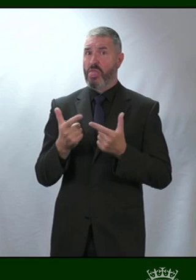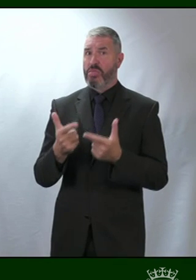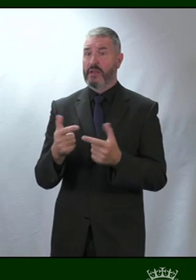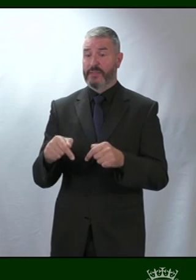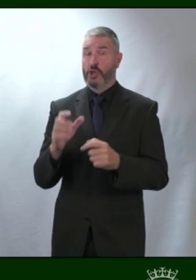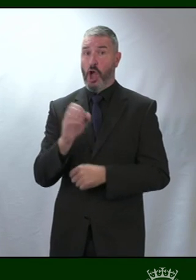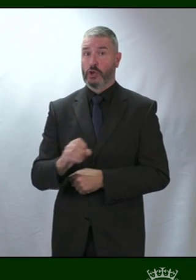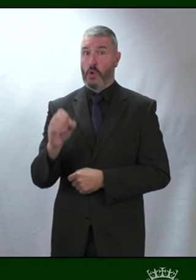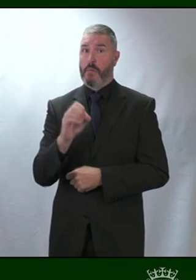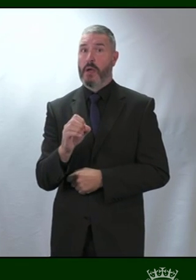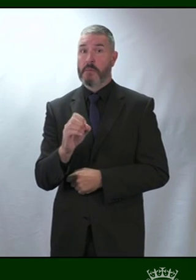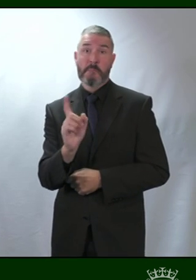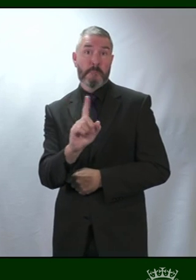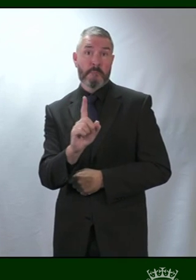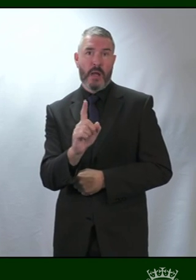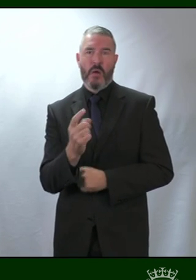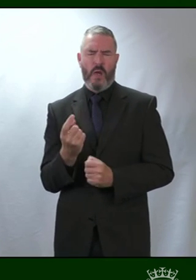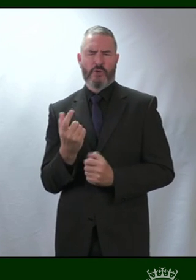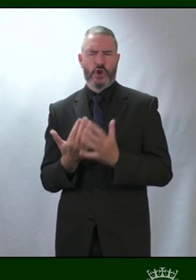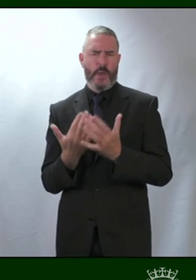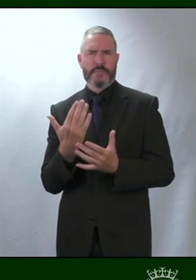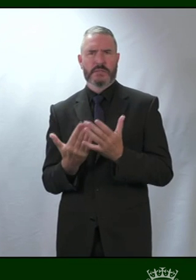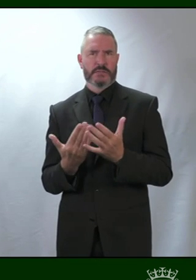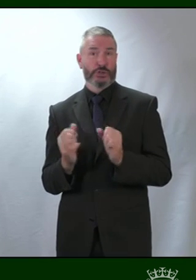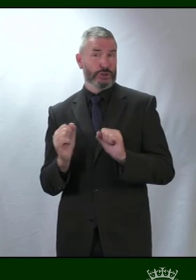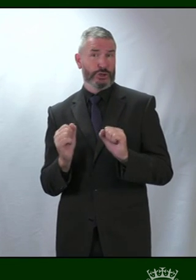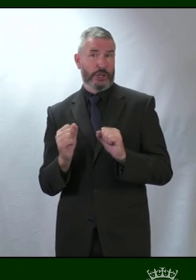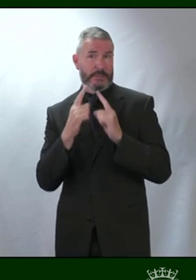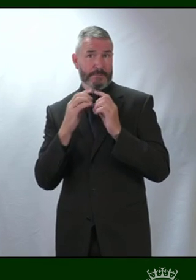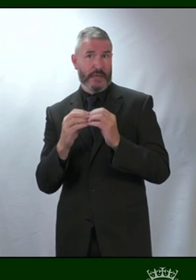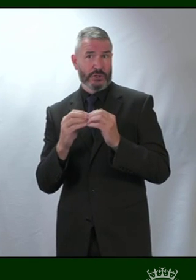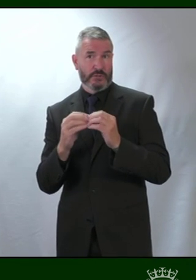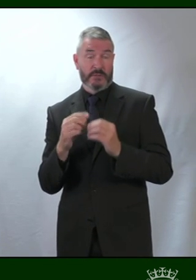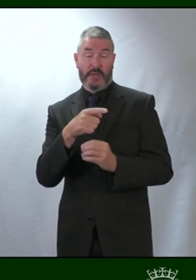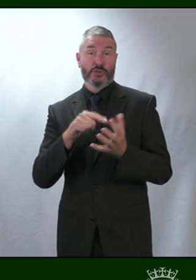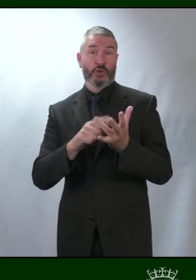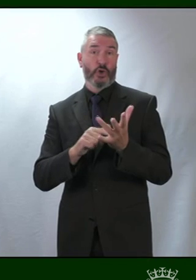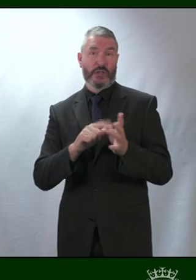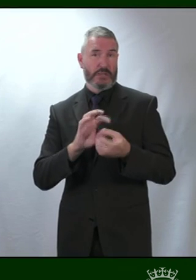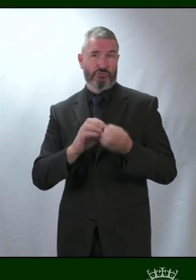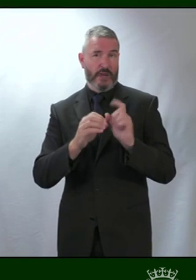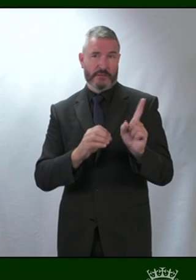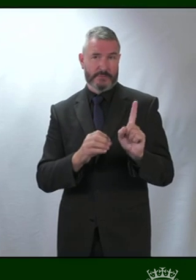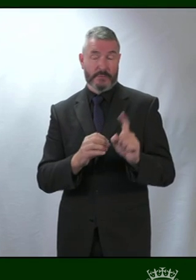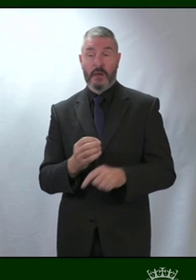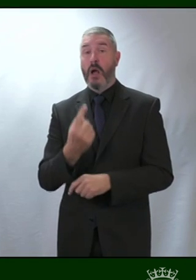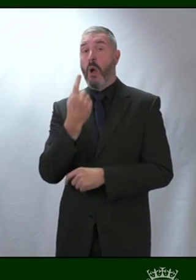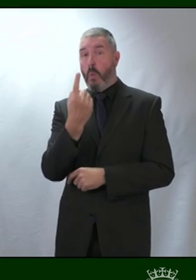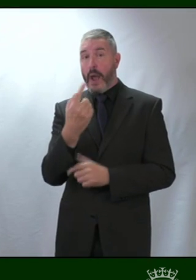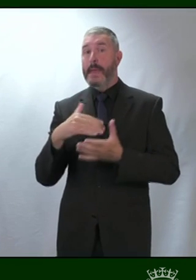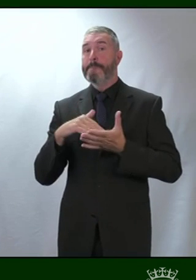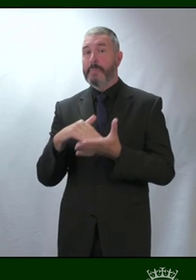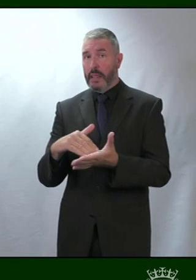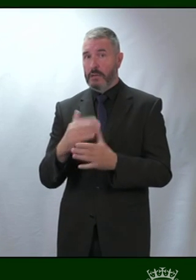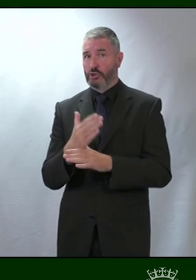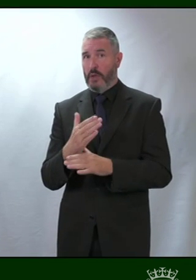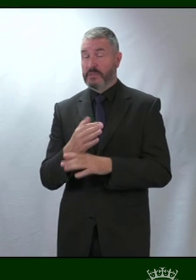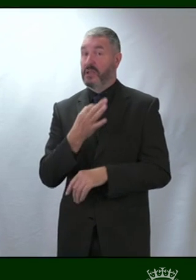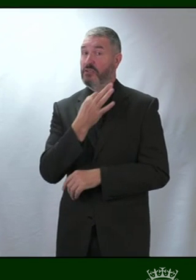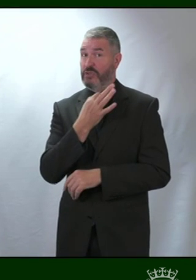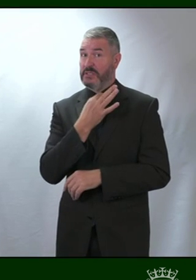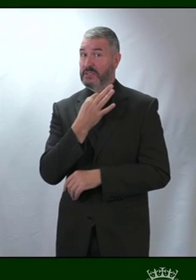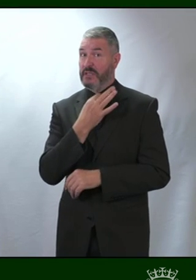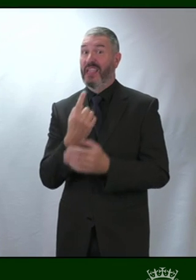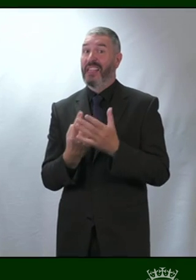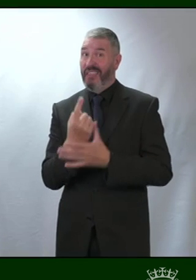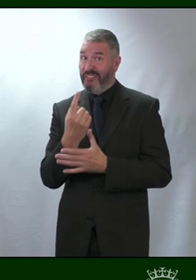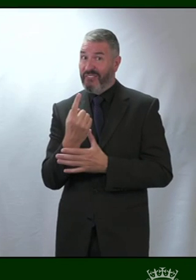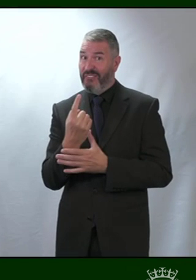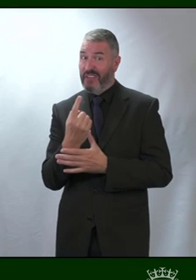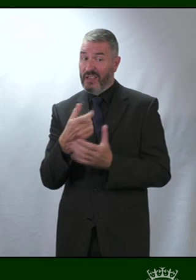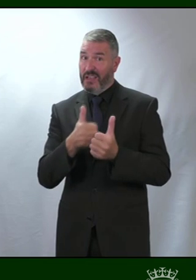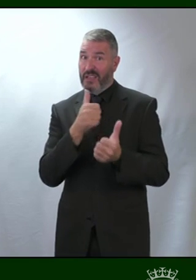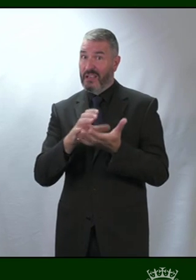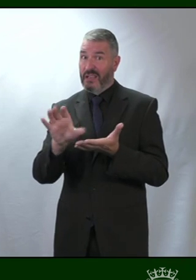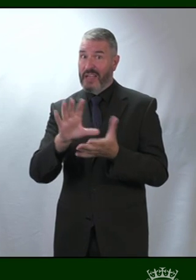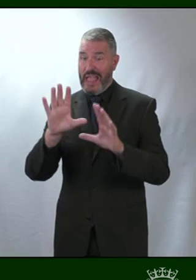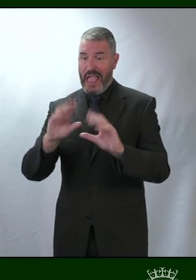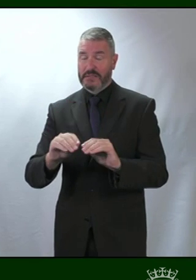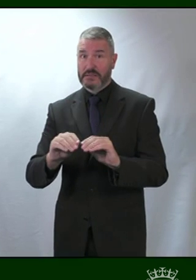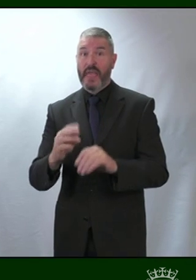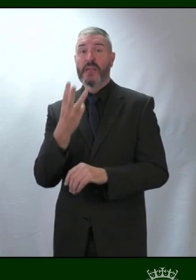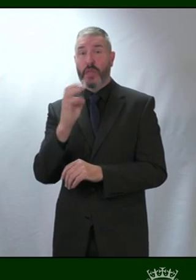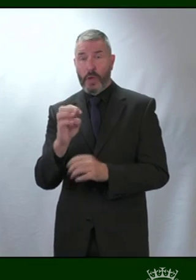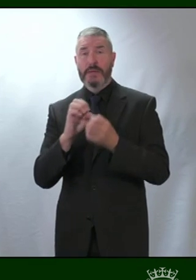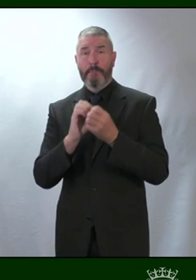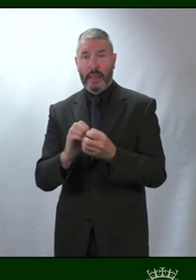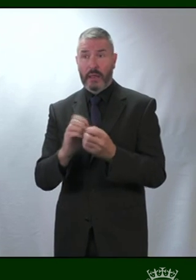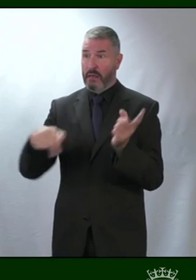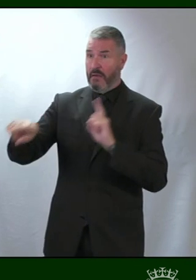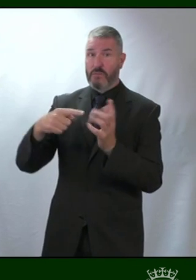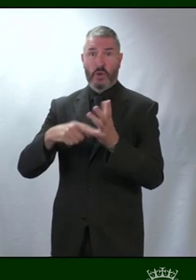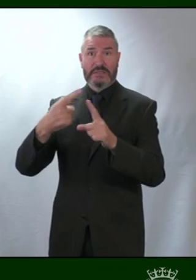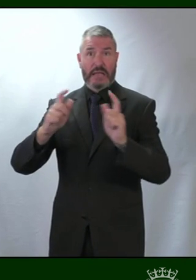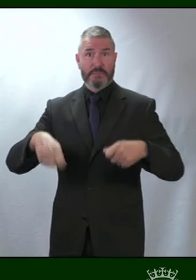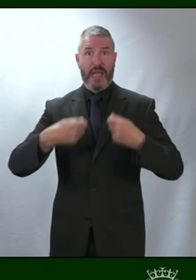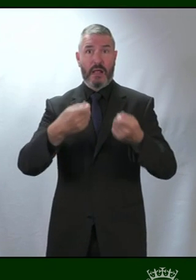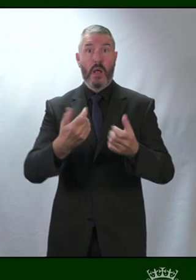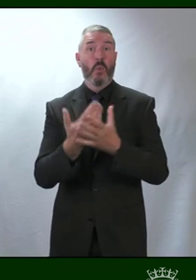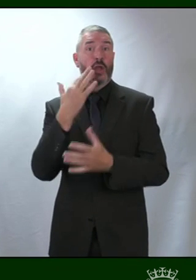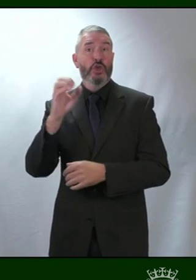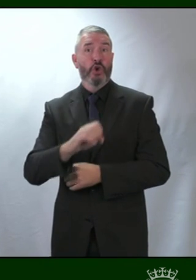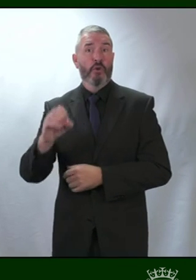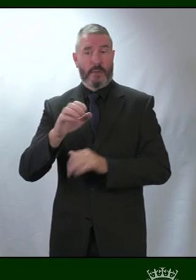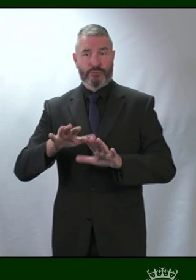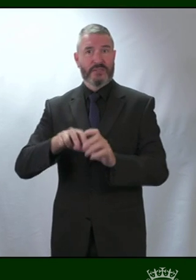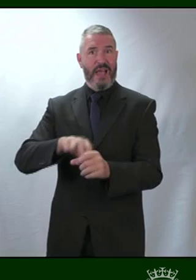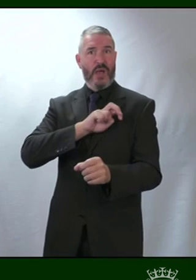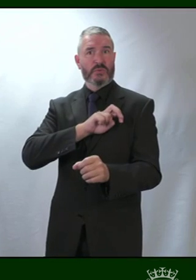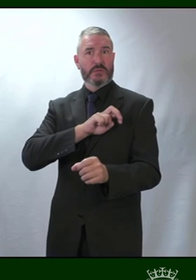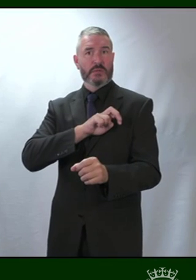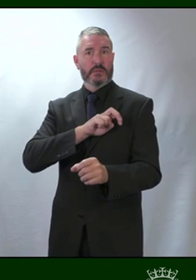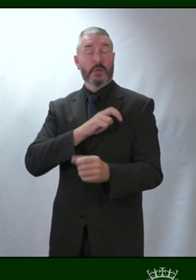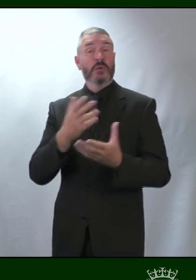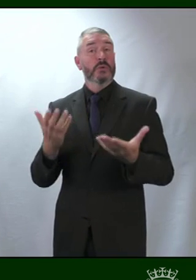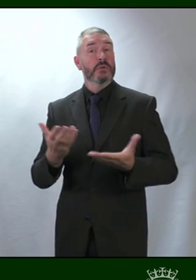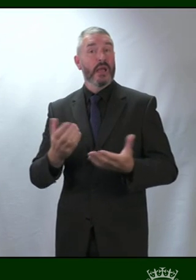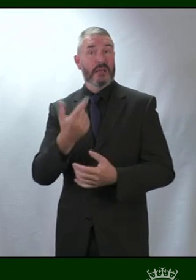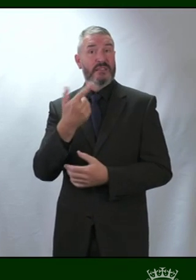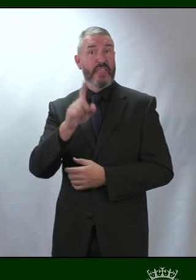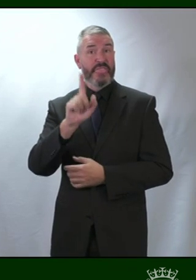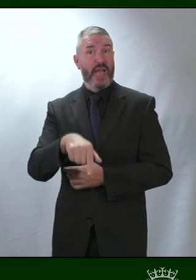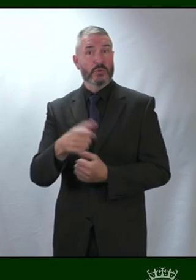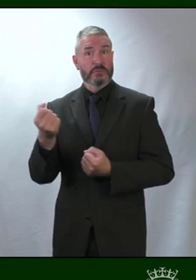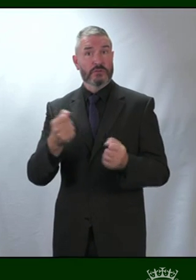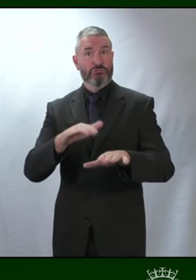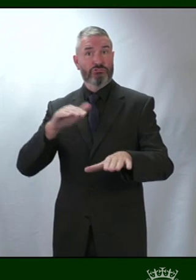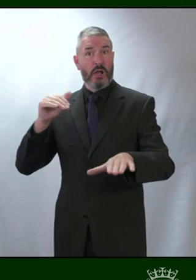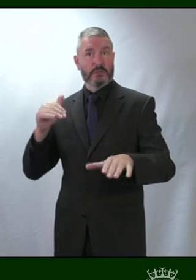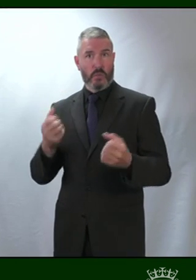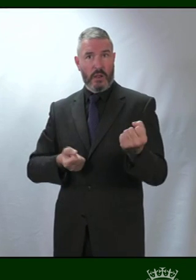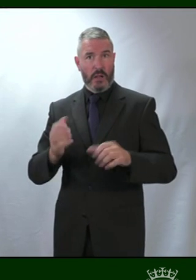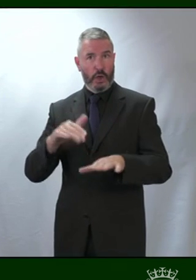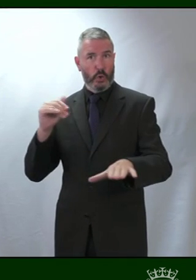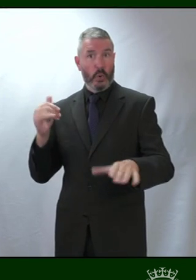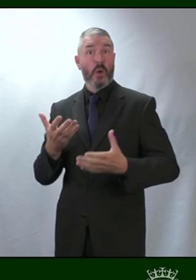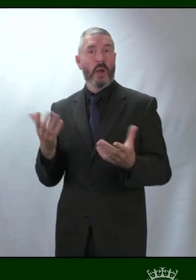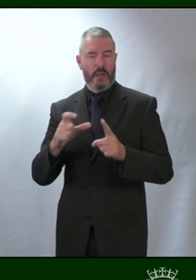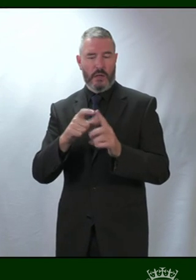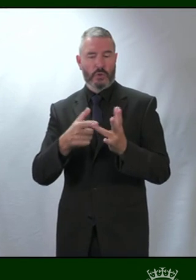There is another set of numbers—all this is of the Tory Government’s own making—with 1 million jobs at risk if furlough ends early, a £30 billion-a-year bill for the taxpayer from a no-deal Brexit, and today we learn of 7,000 trucks queuing for days at Dover.